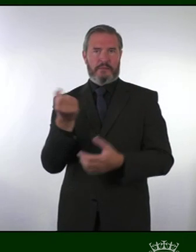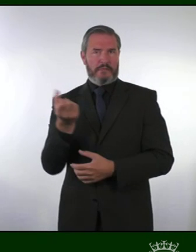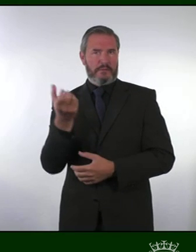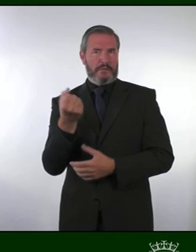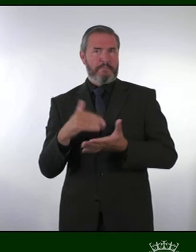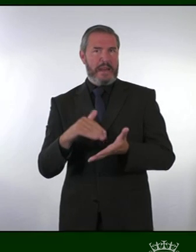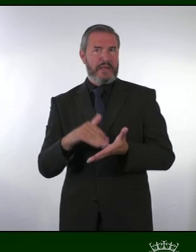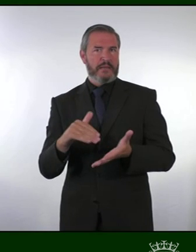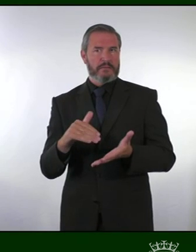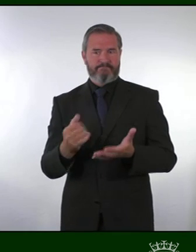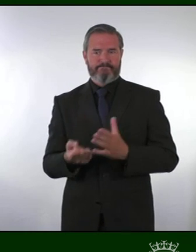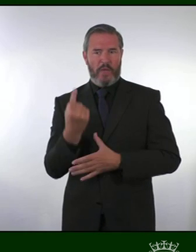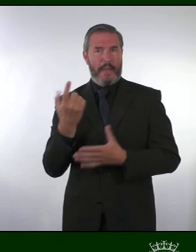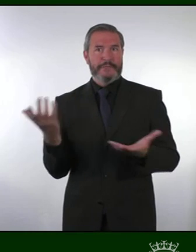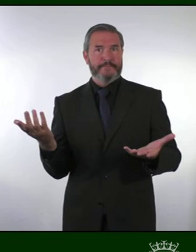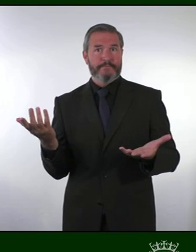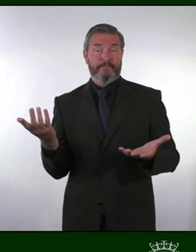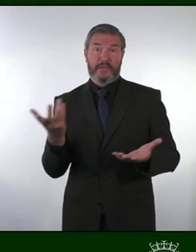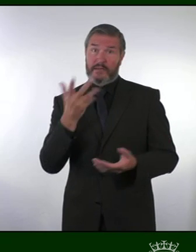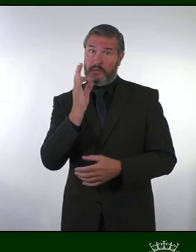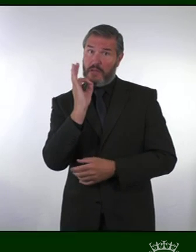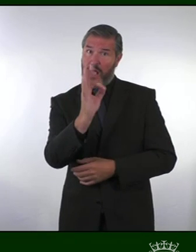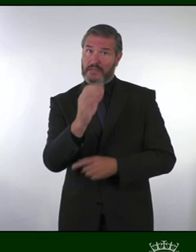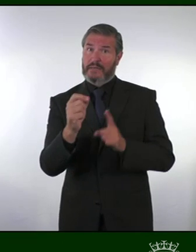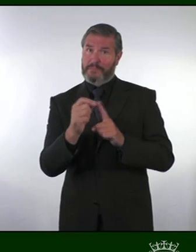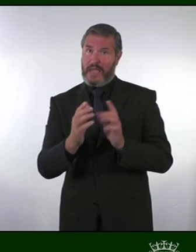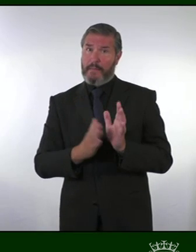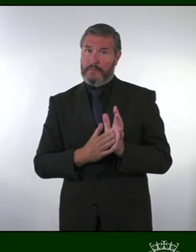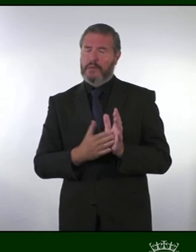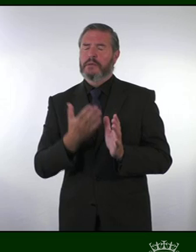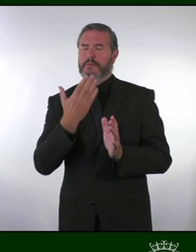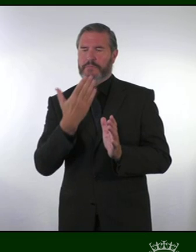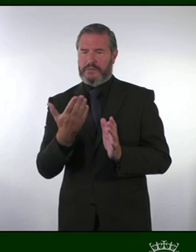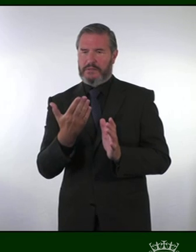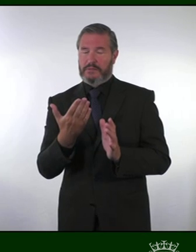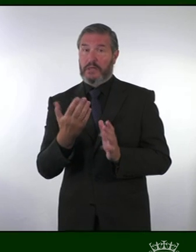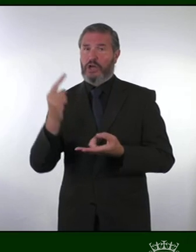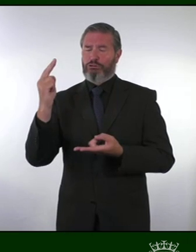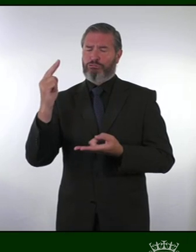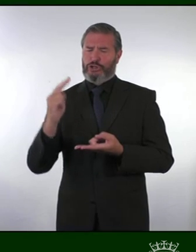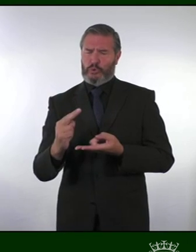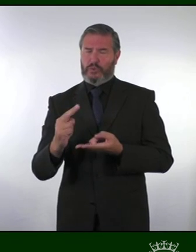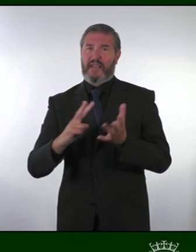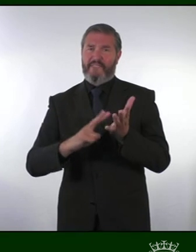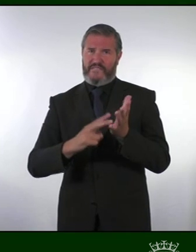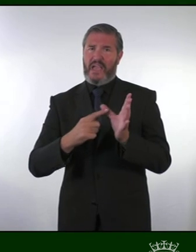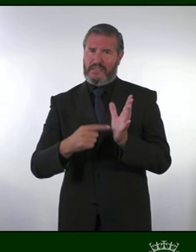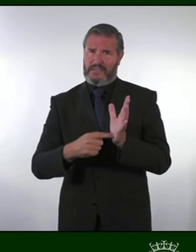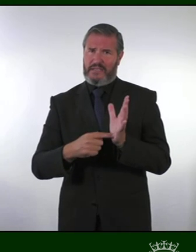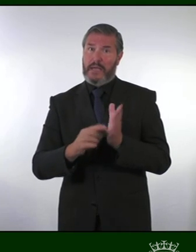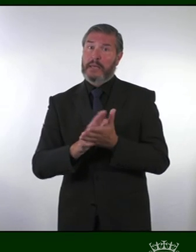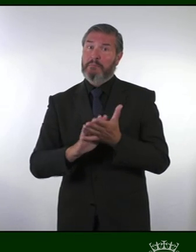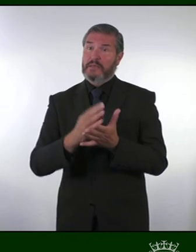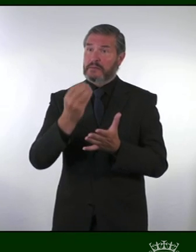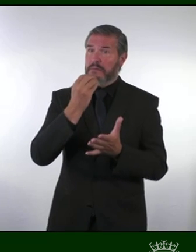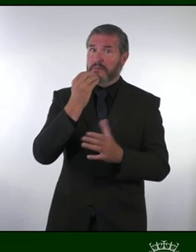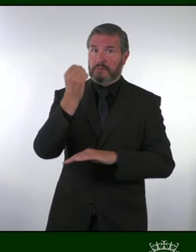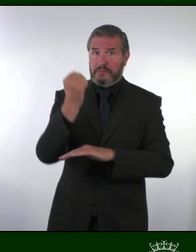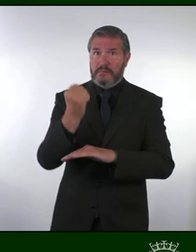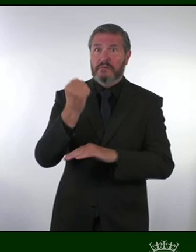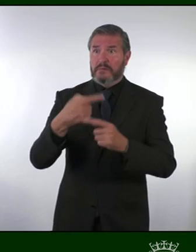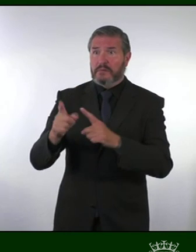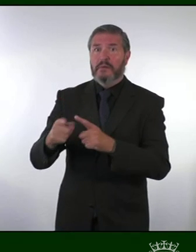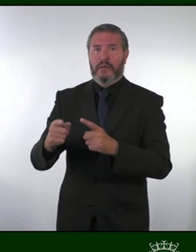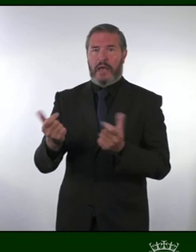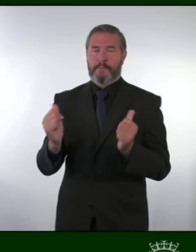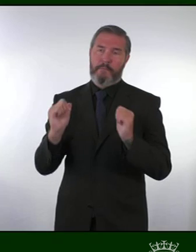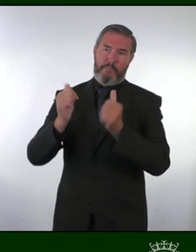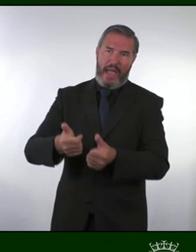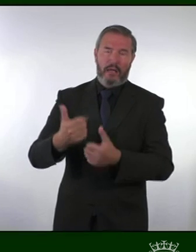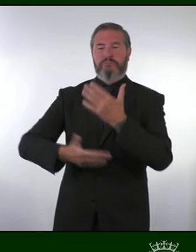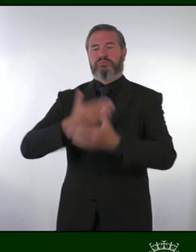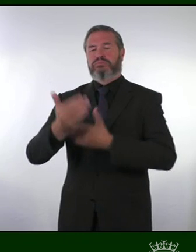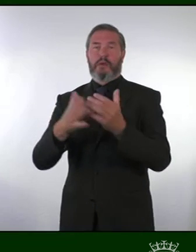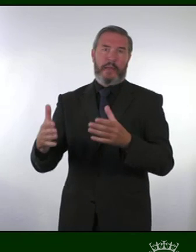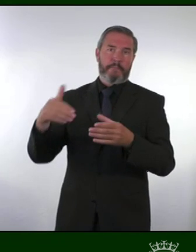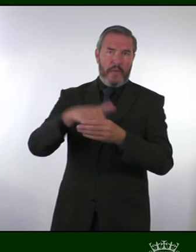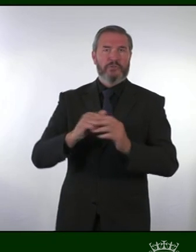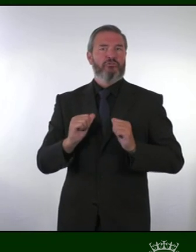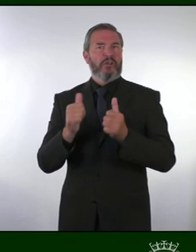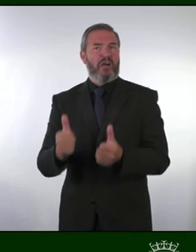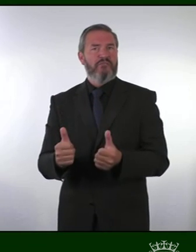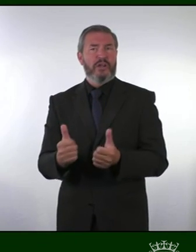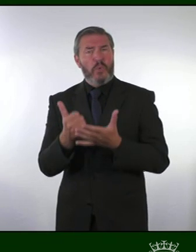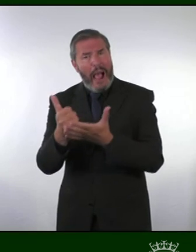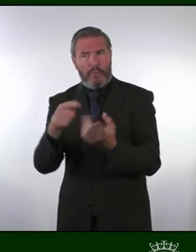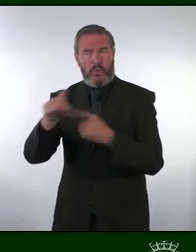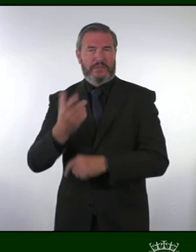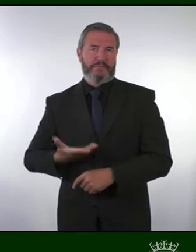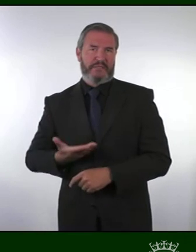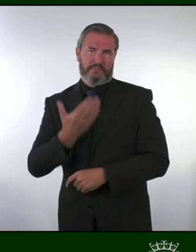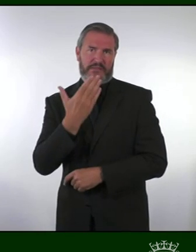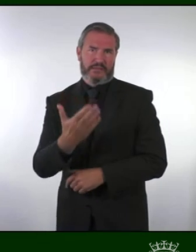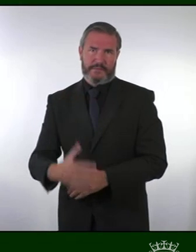In that light, may I ask my right honourable Friend the Prime Minister to look at a reduction in VAT so that the hospitality sector can get back on its feet and be part of the recovery to get our country moving?